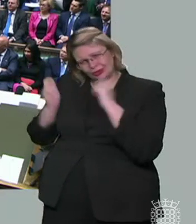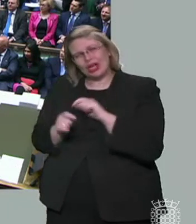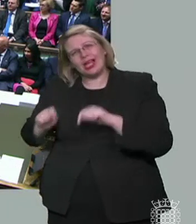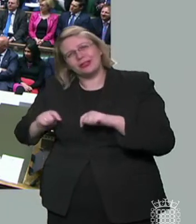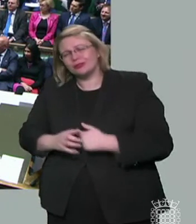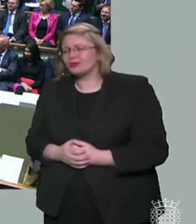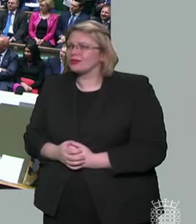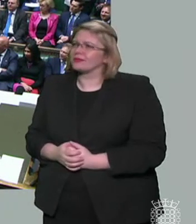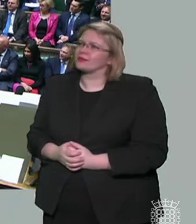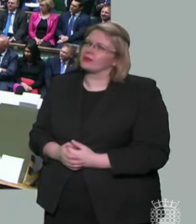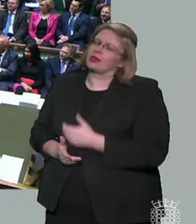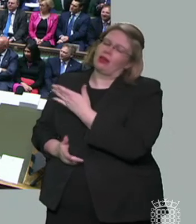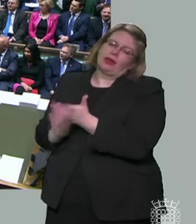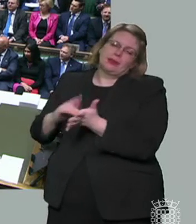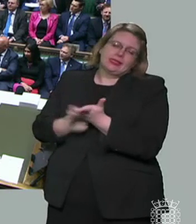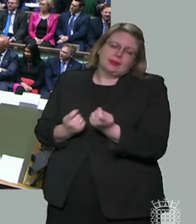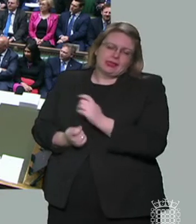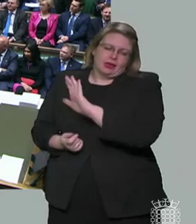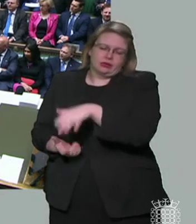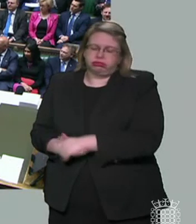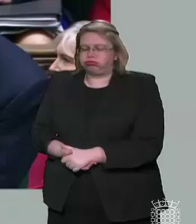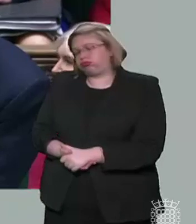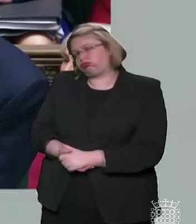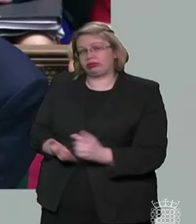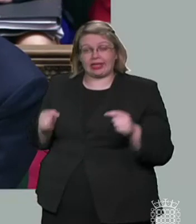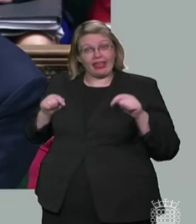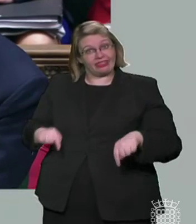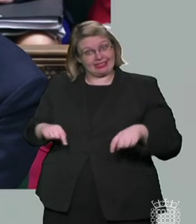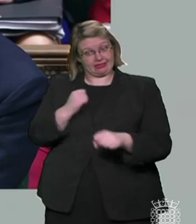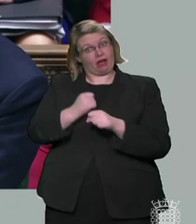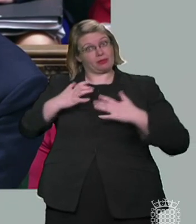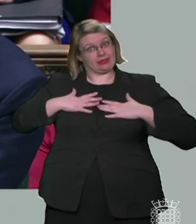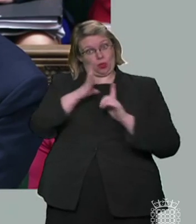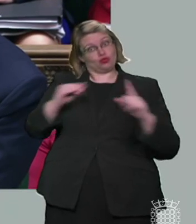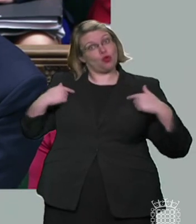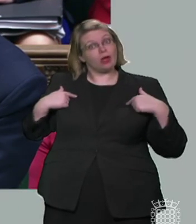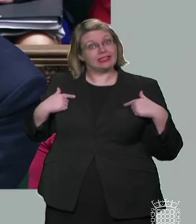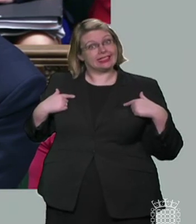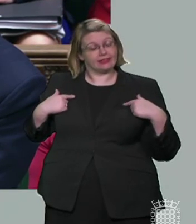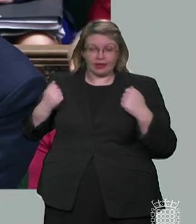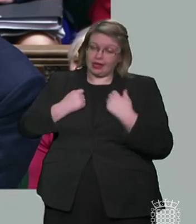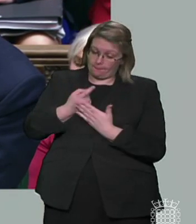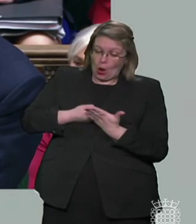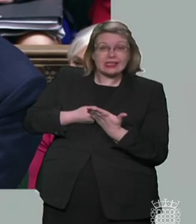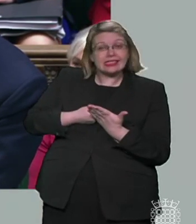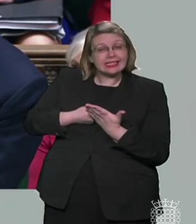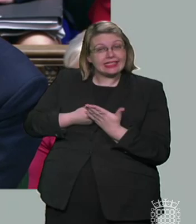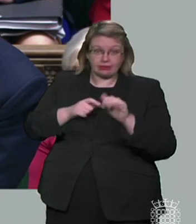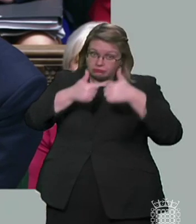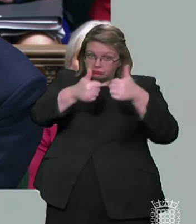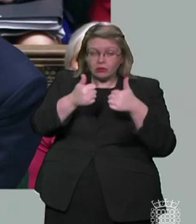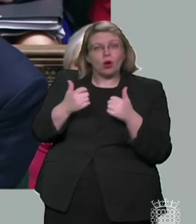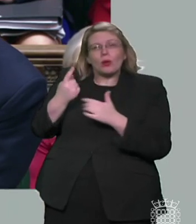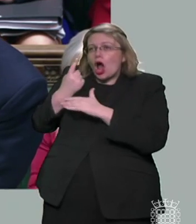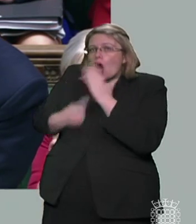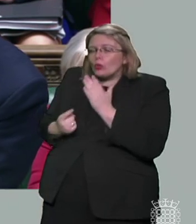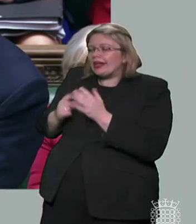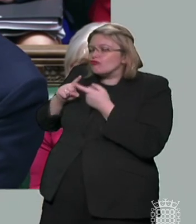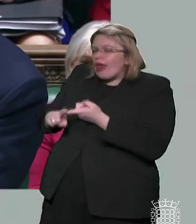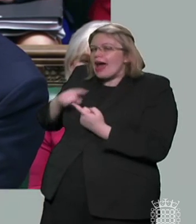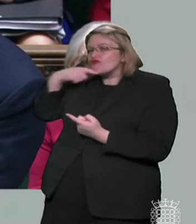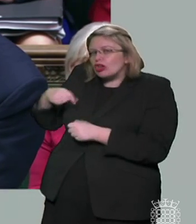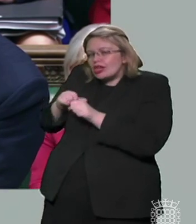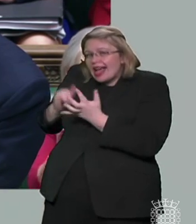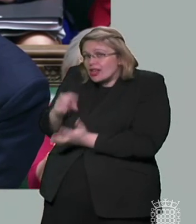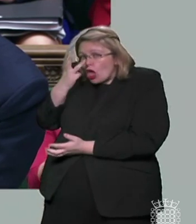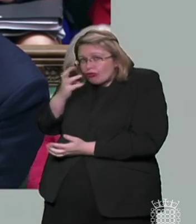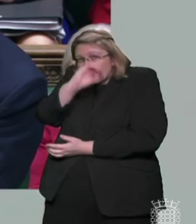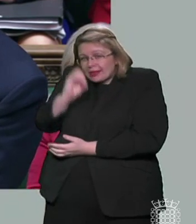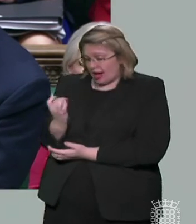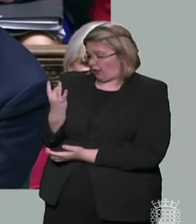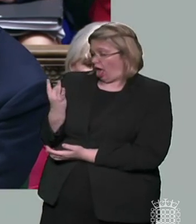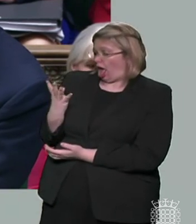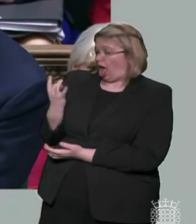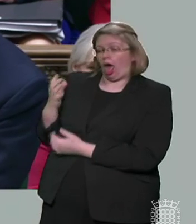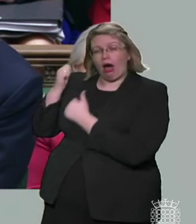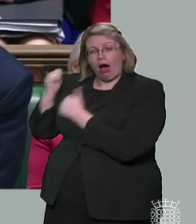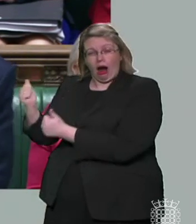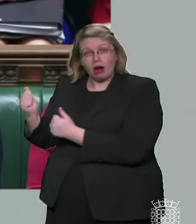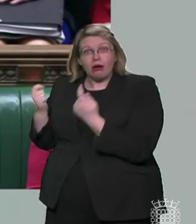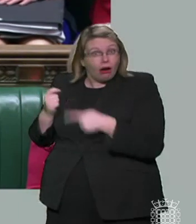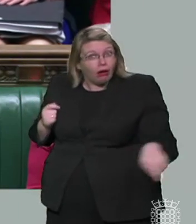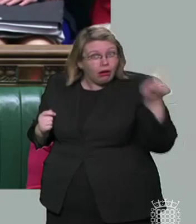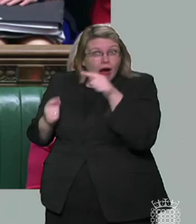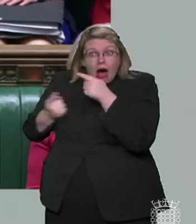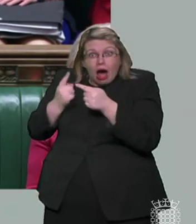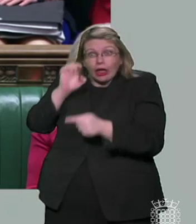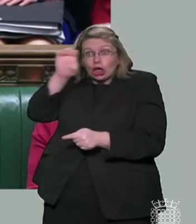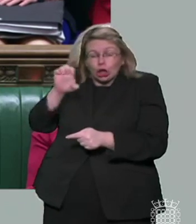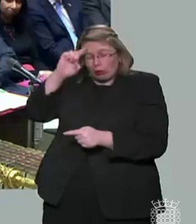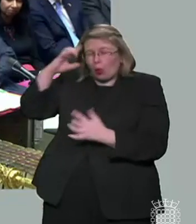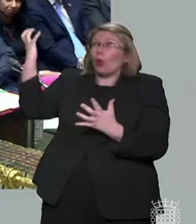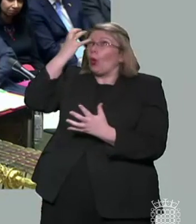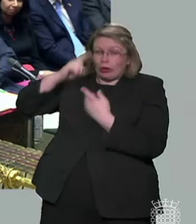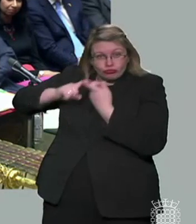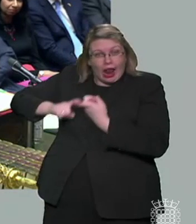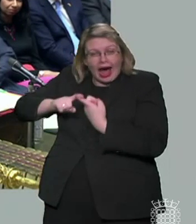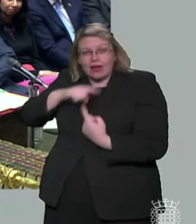It is thanks to the policies that this Government have pursued that we are dependent on Russian gas for only 3% of our gas needs, unlike virtually every other European country.